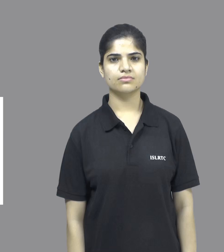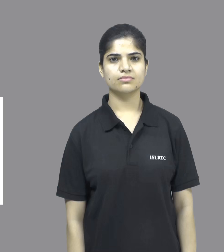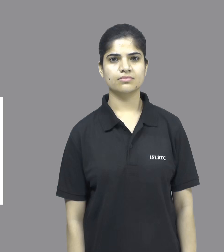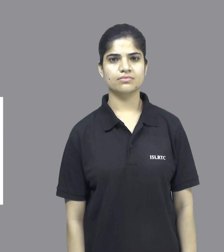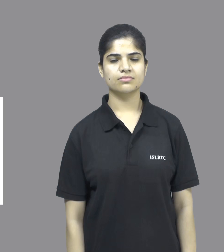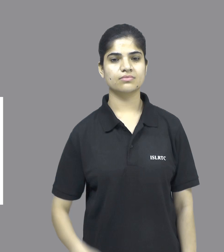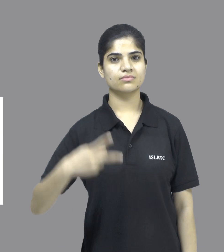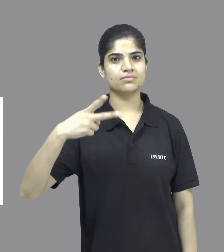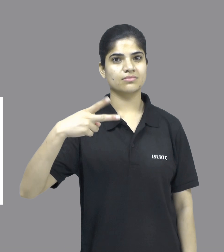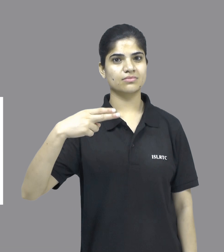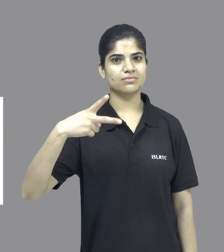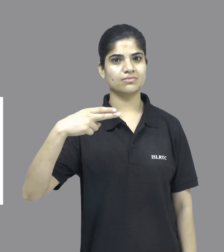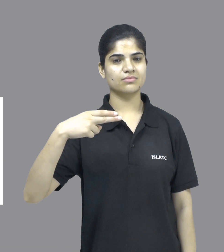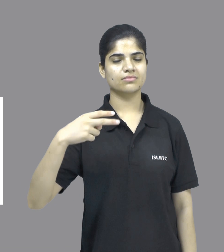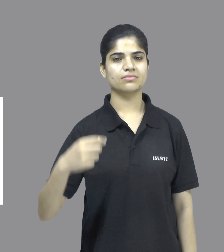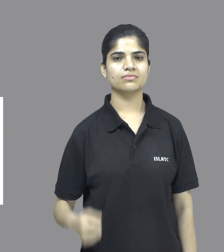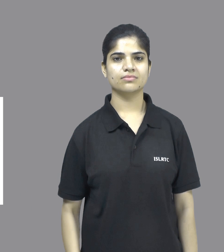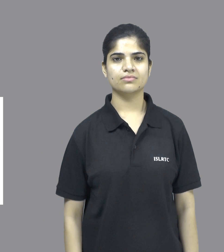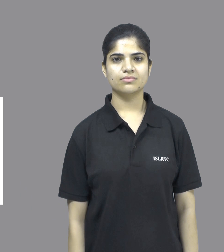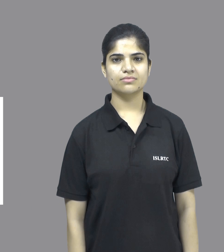Scissors